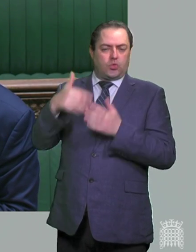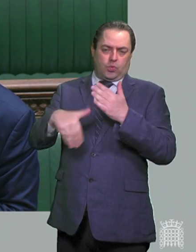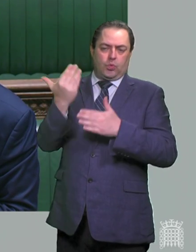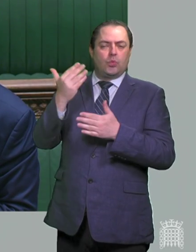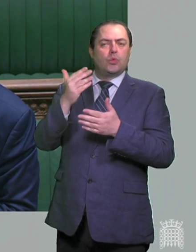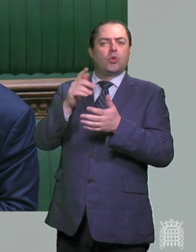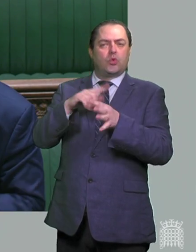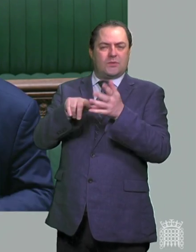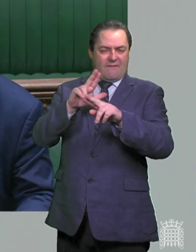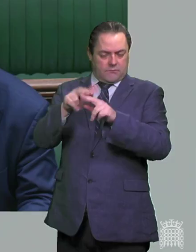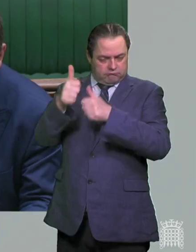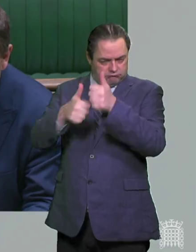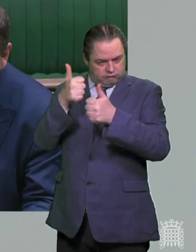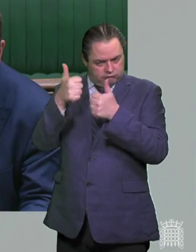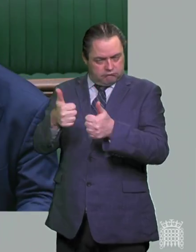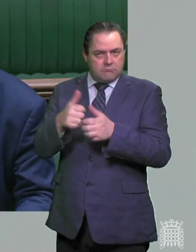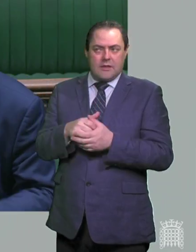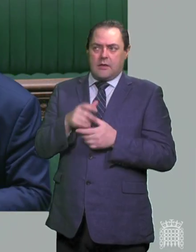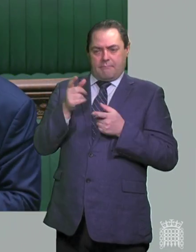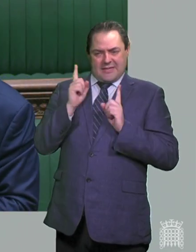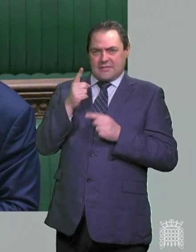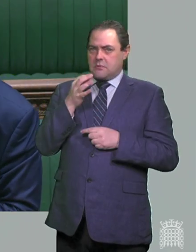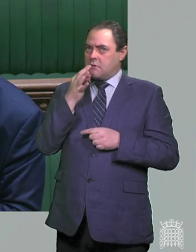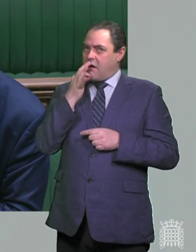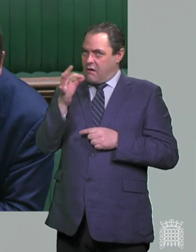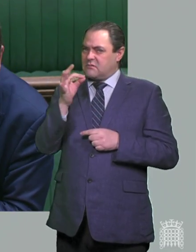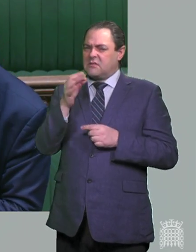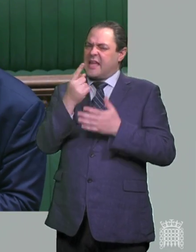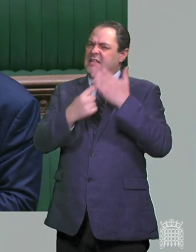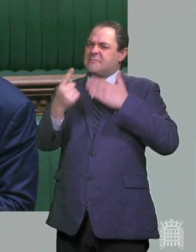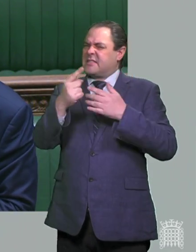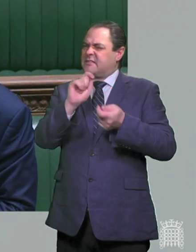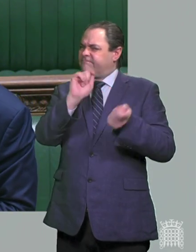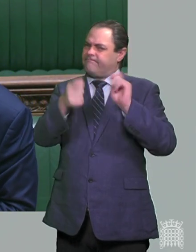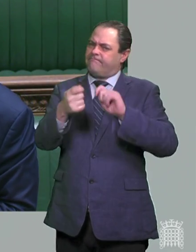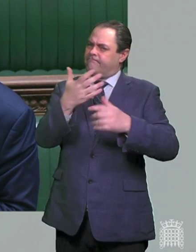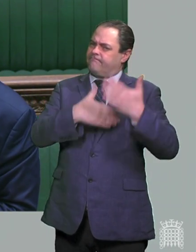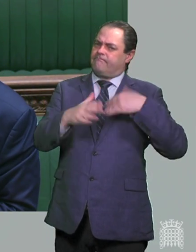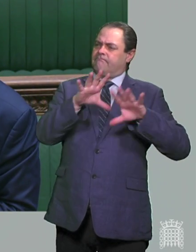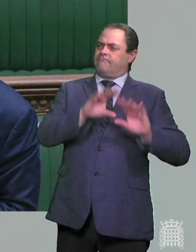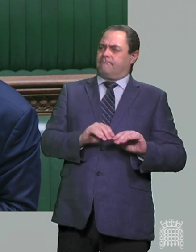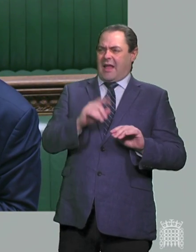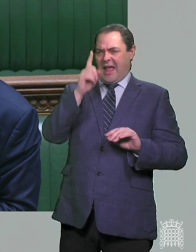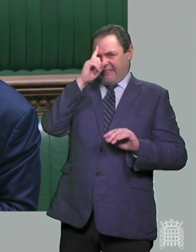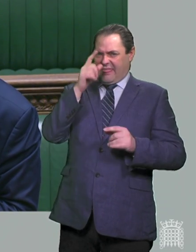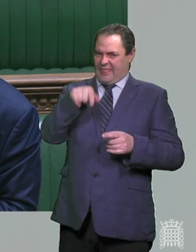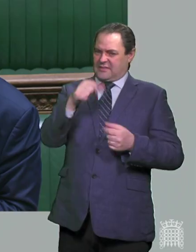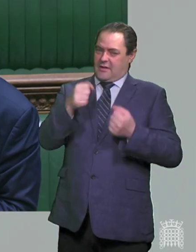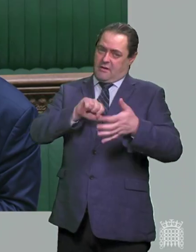The Secretary of State rightly challenged Mr Yousaf to engage reverse gear on independence, but I think he may already have crashed that car.